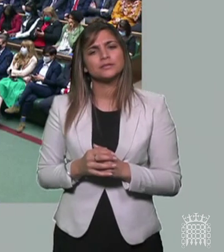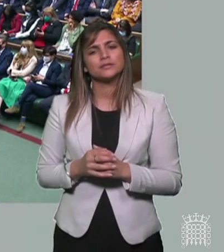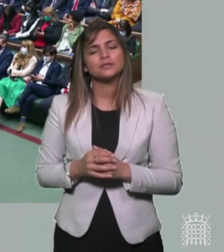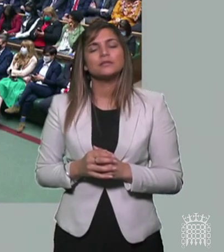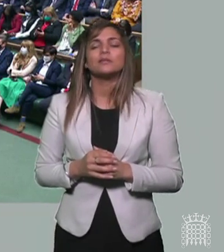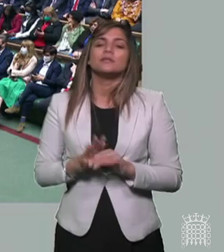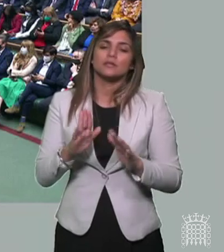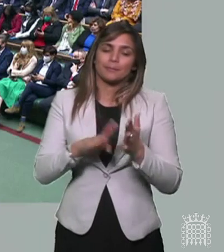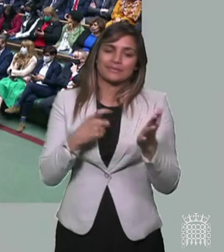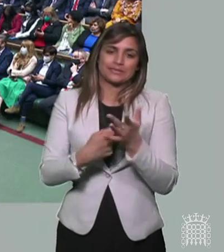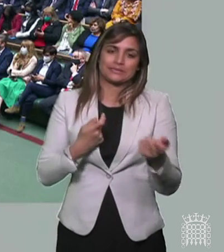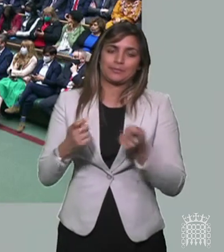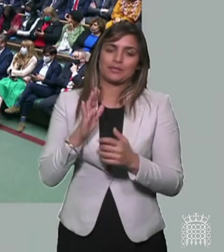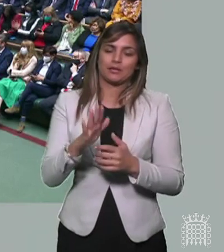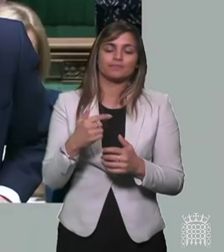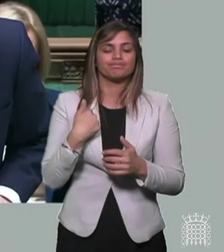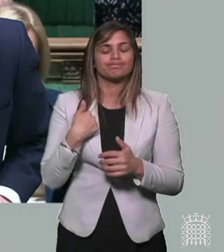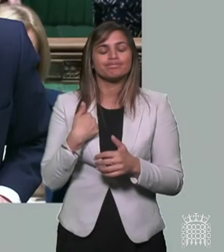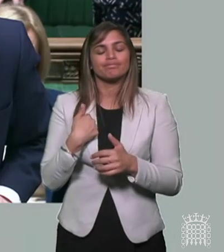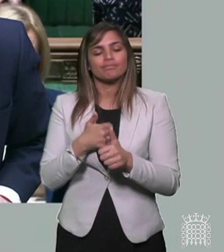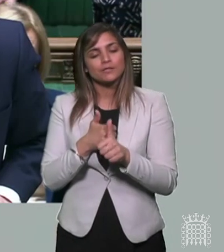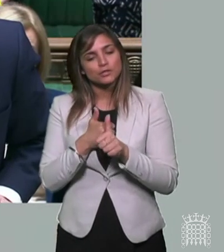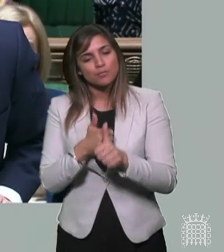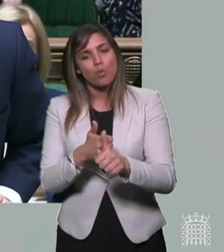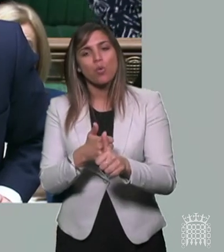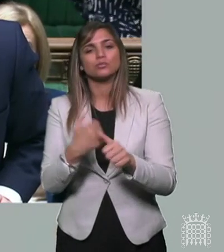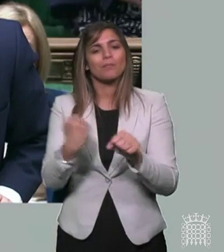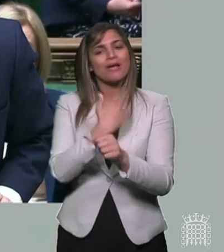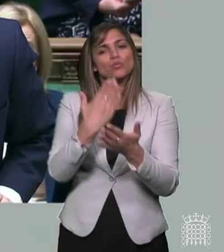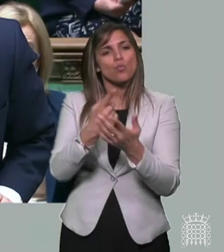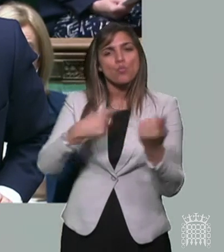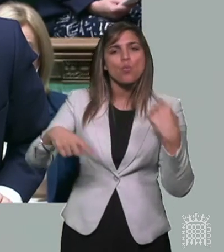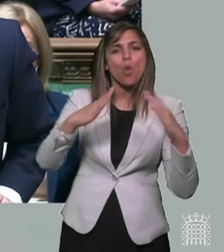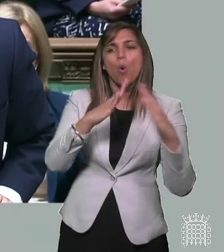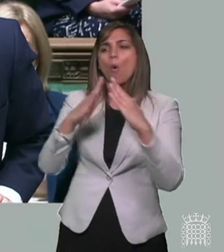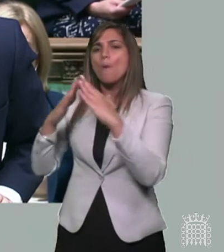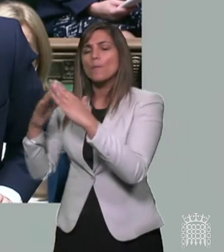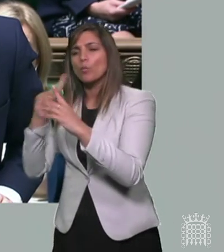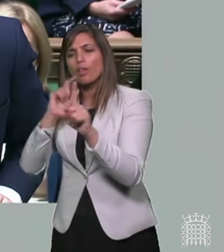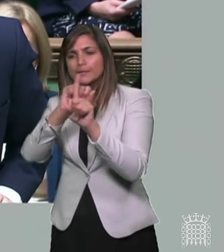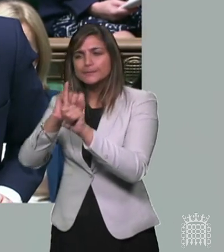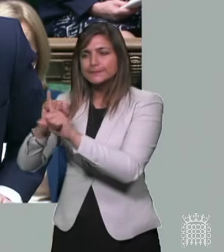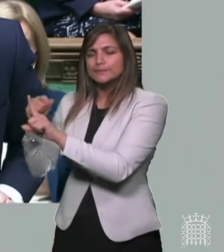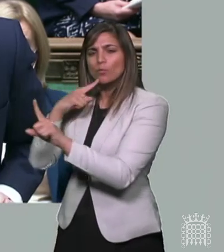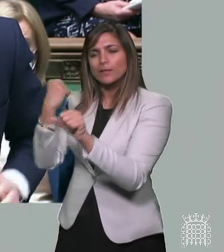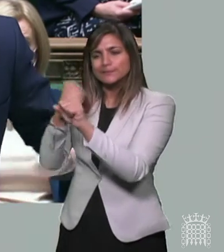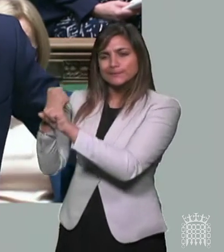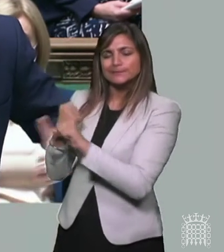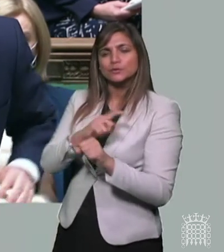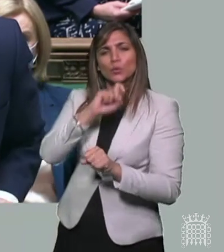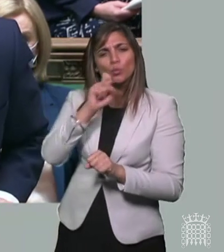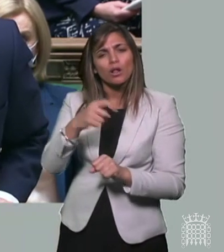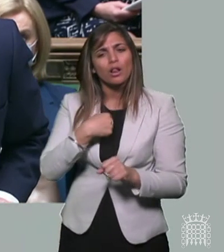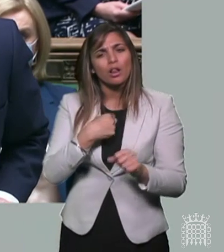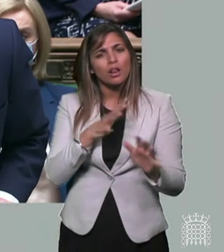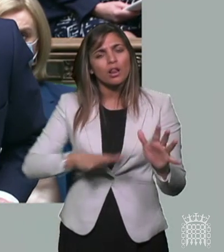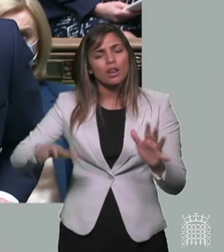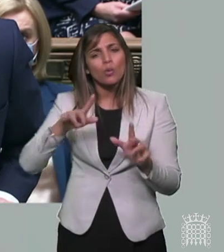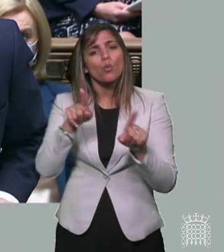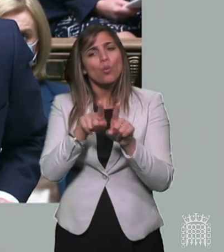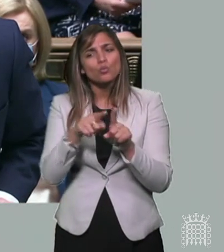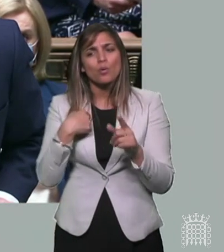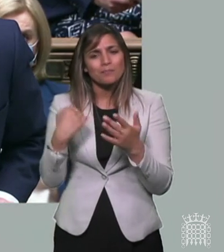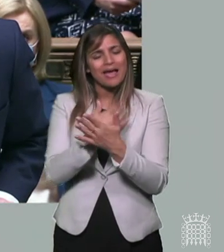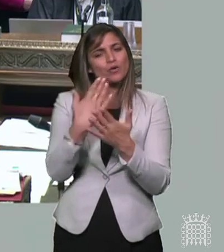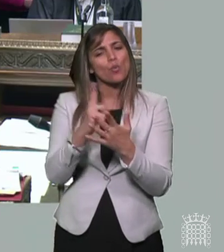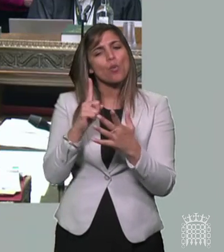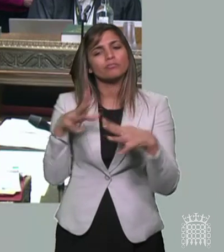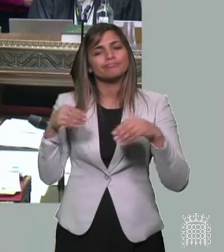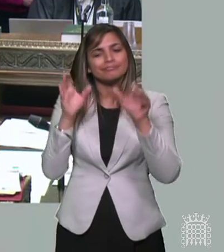We are supporting measures to retrofit homes up and down the country to improve insulation.